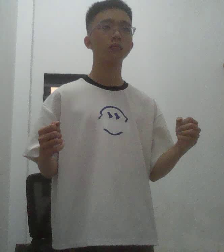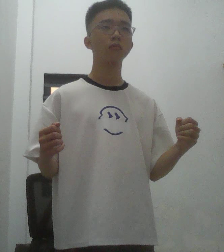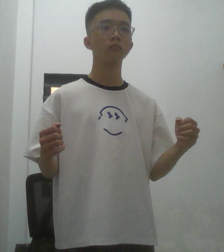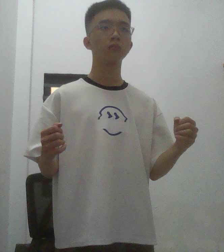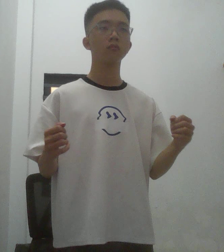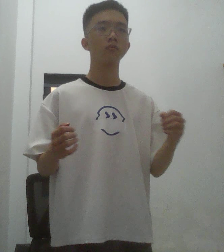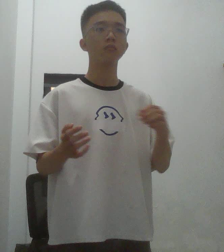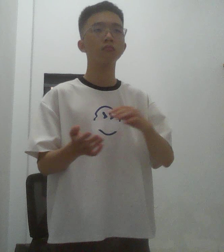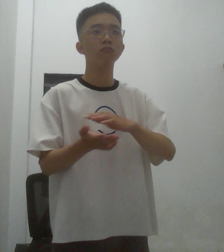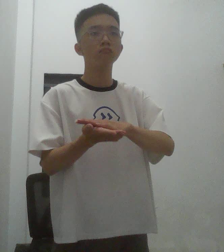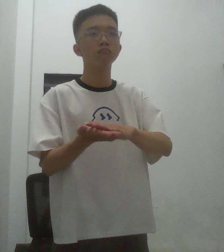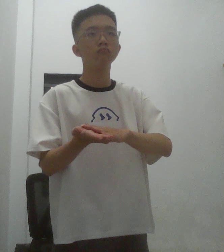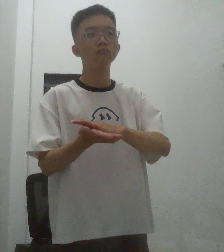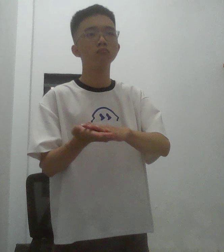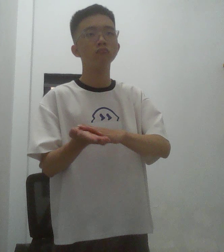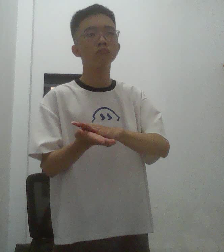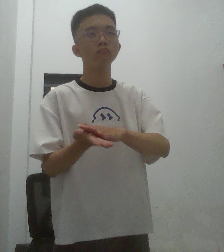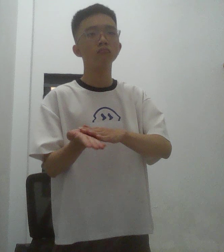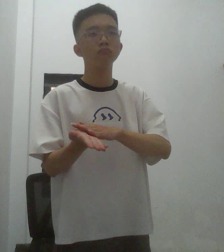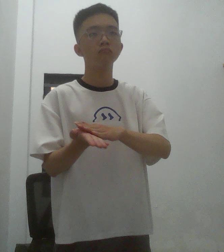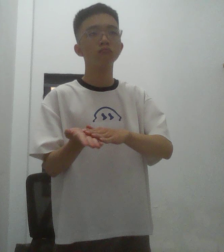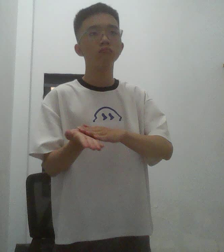xin loi